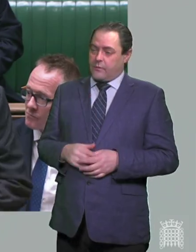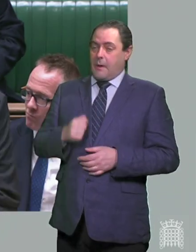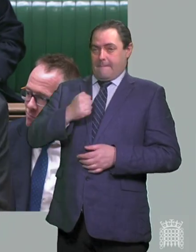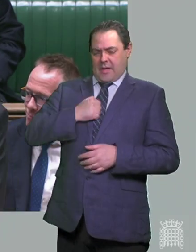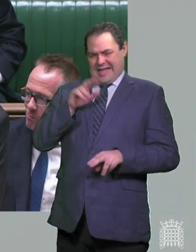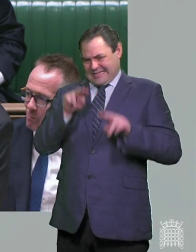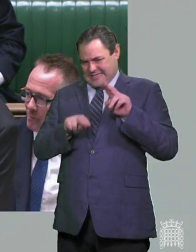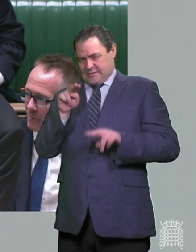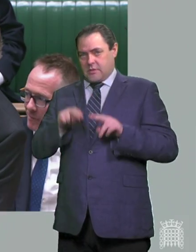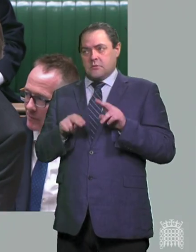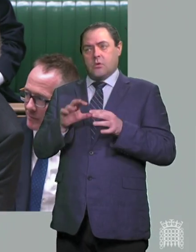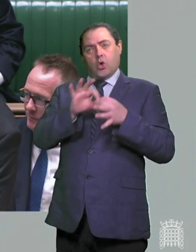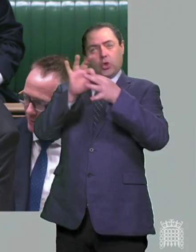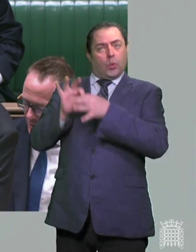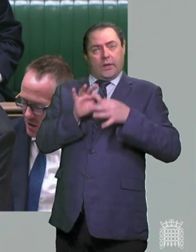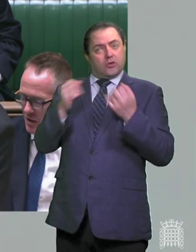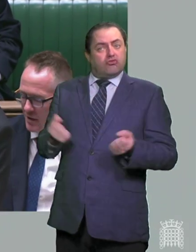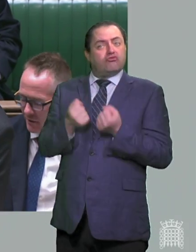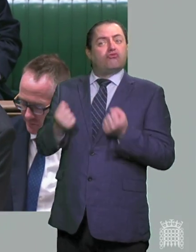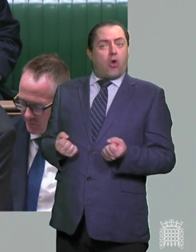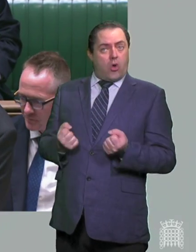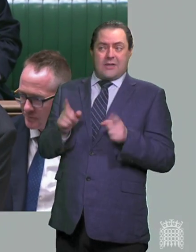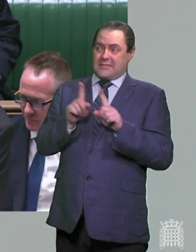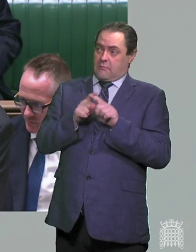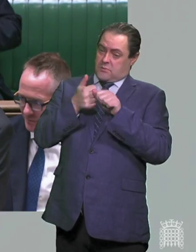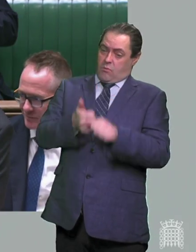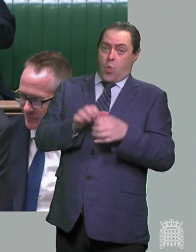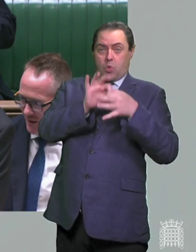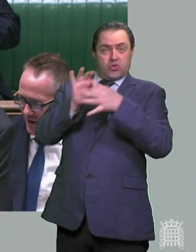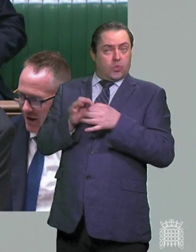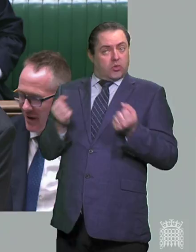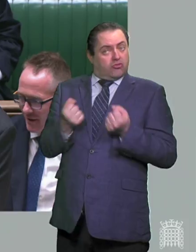My assessment is that the Union is strong, as is support for the Union.